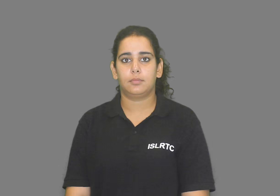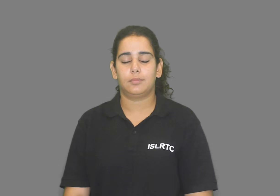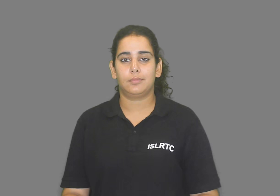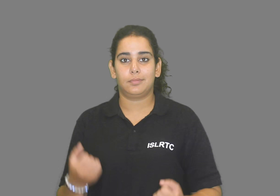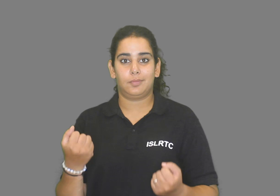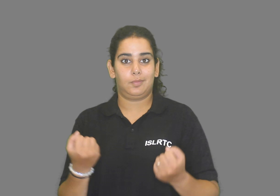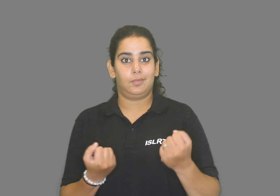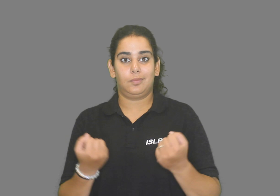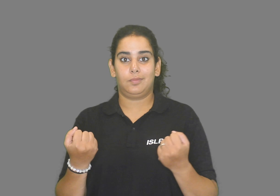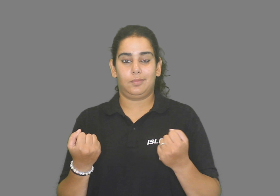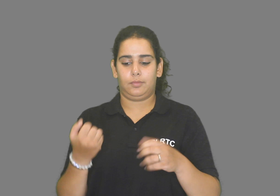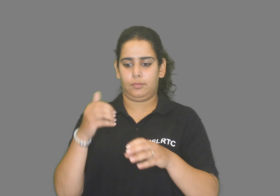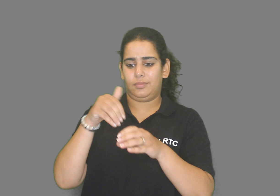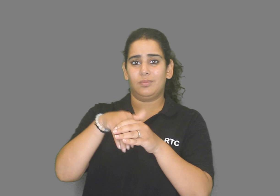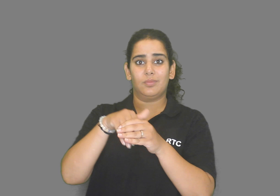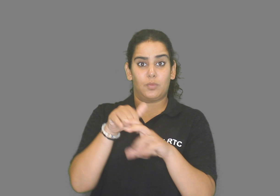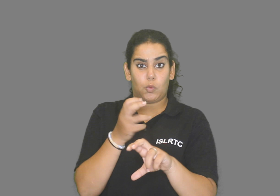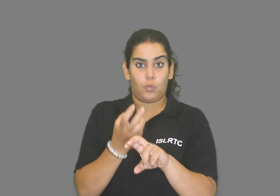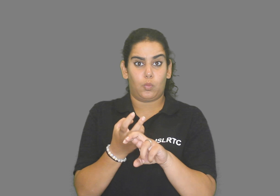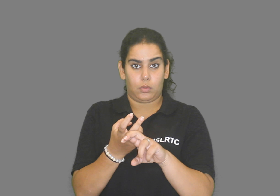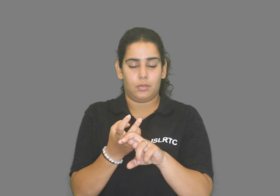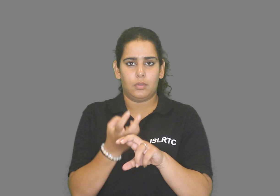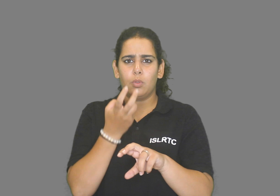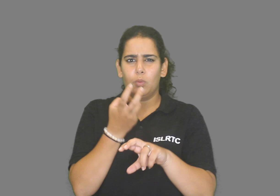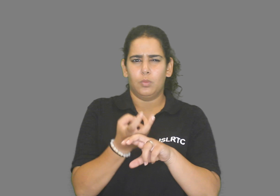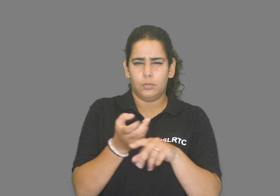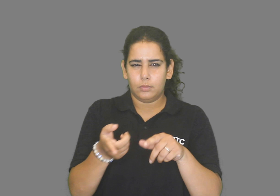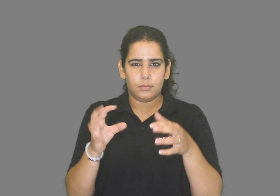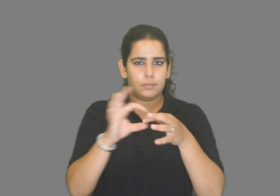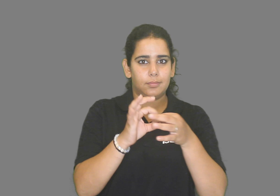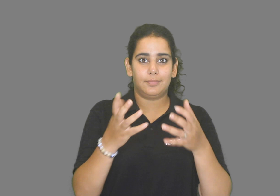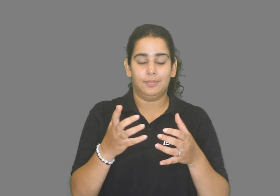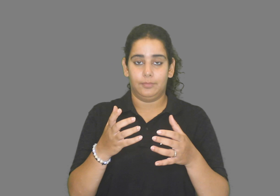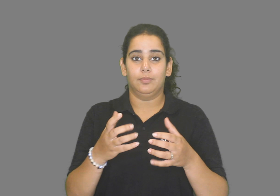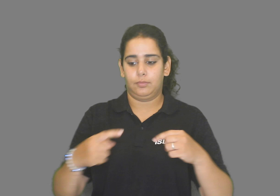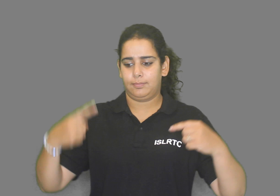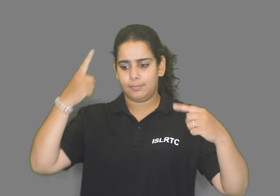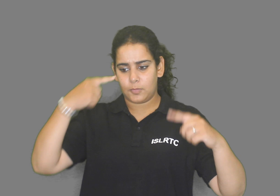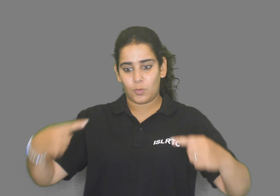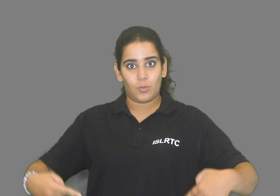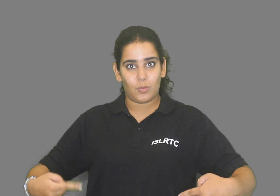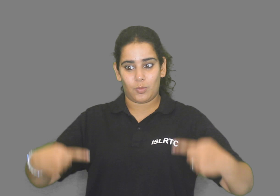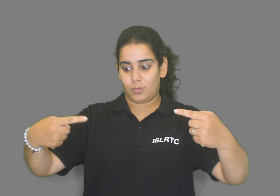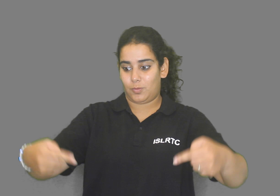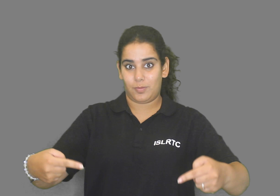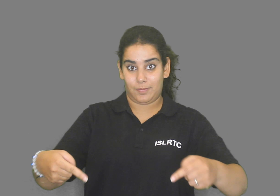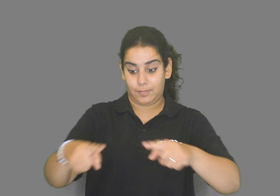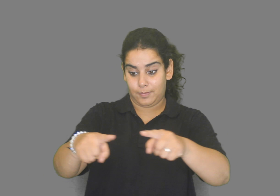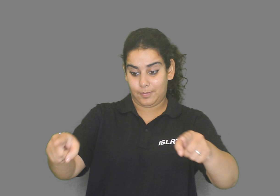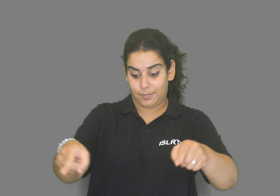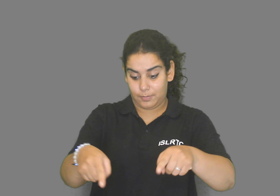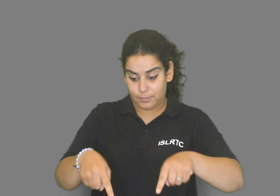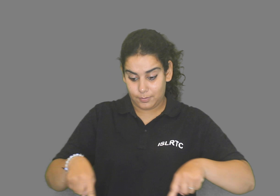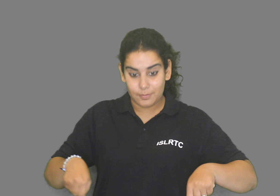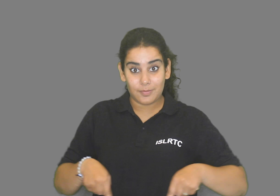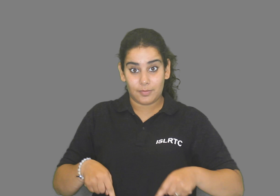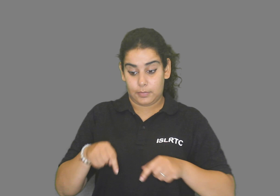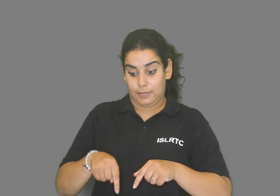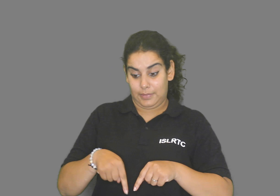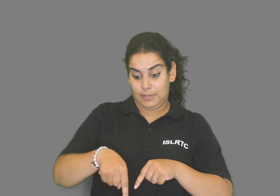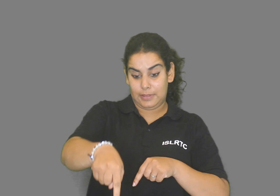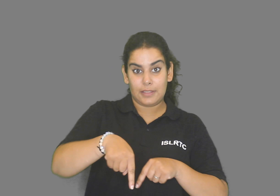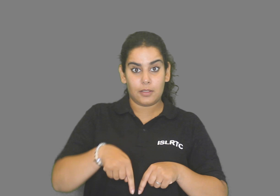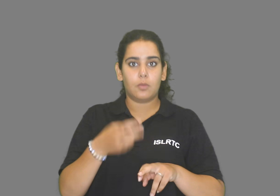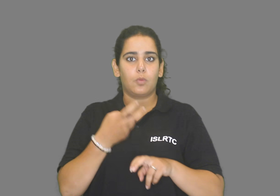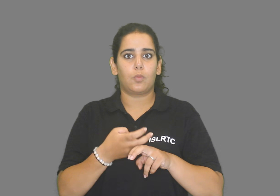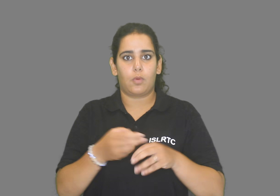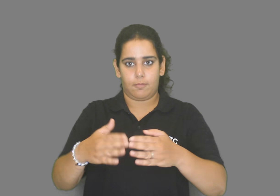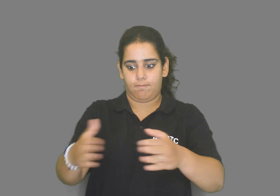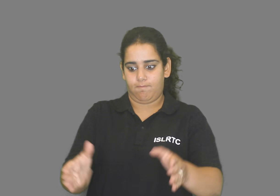Chassis A special trailer or undercarriage used to transport ocean containers over the road